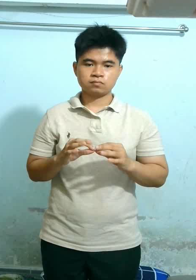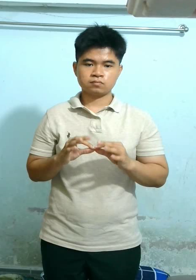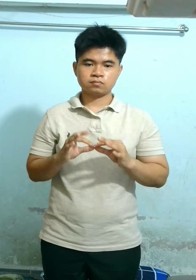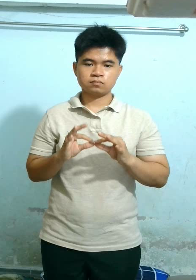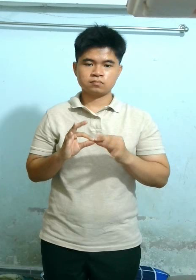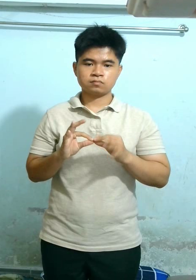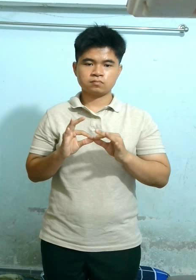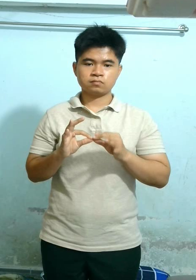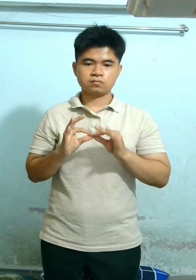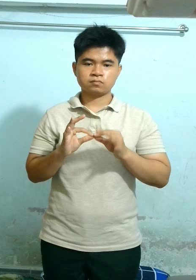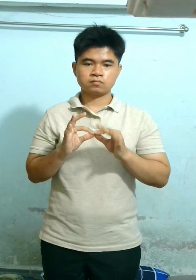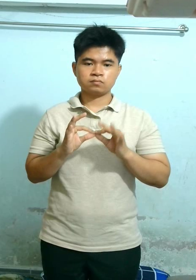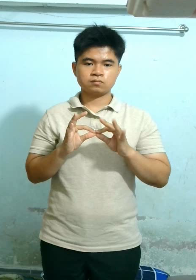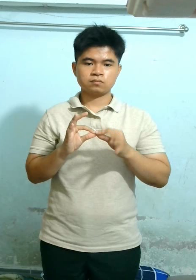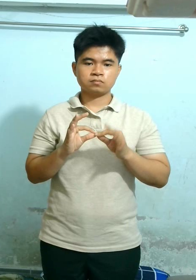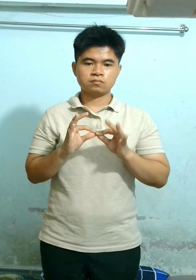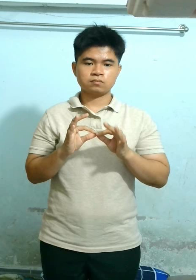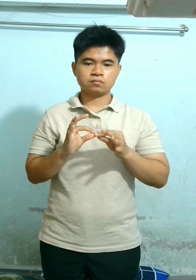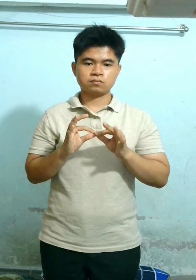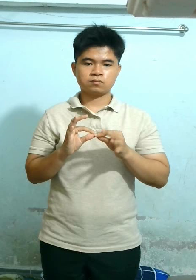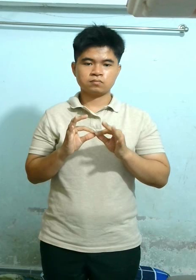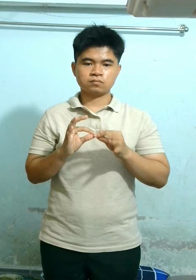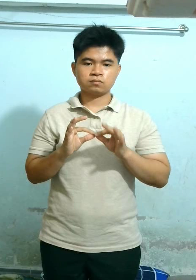phien dich